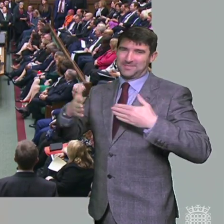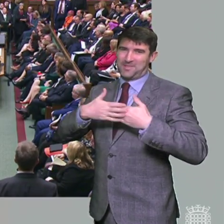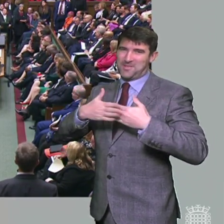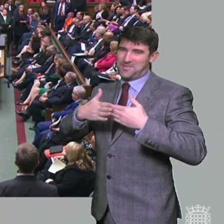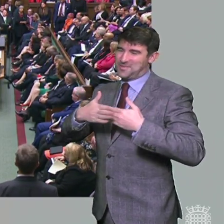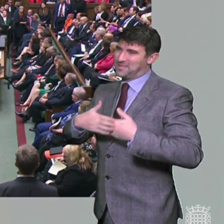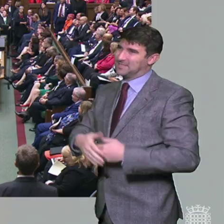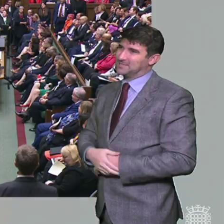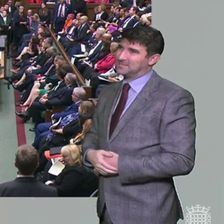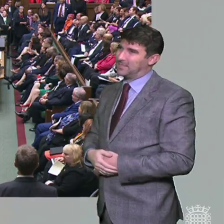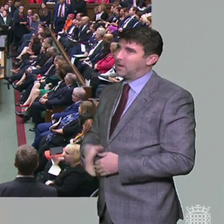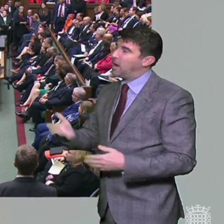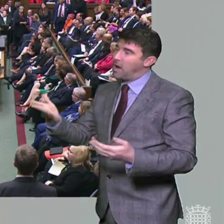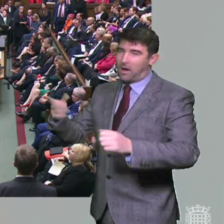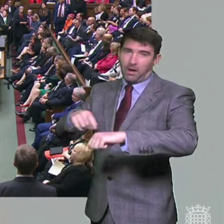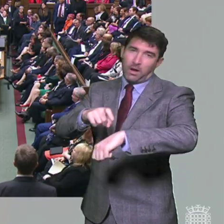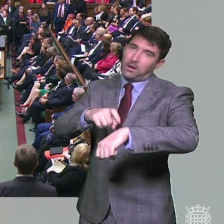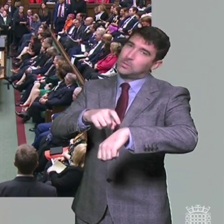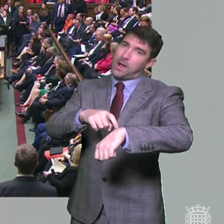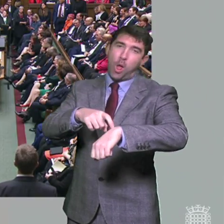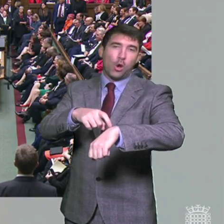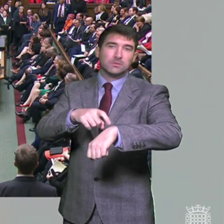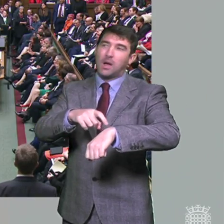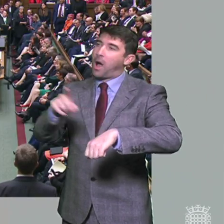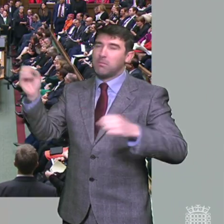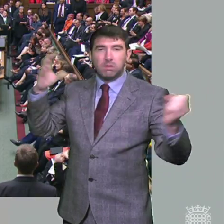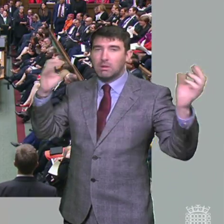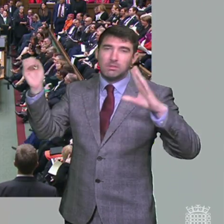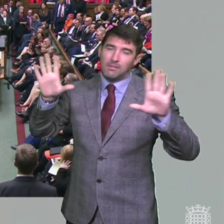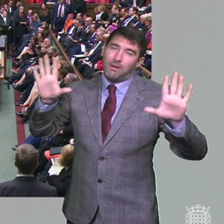It will take a long time to get through the Order Paper if we carry on like this.